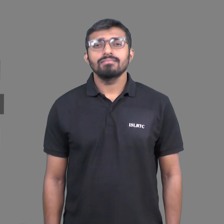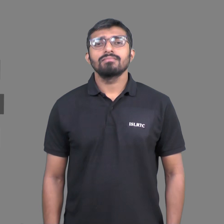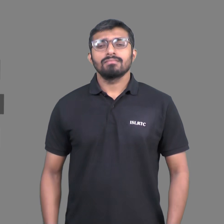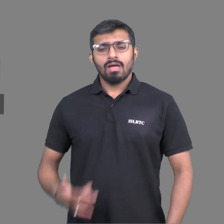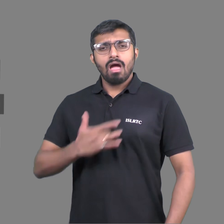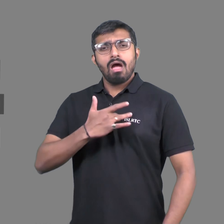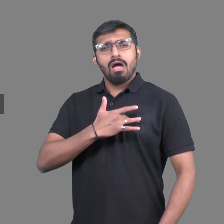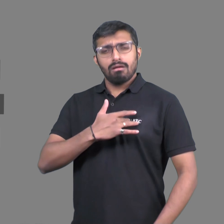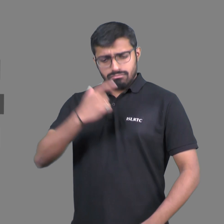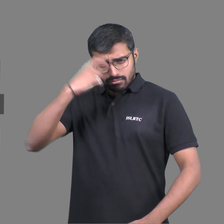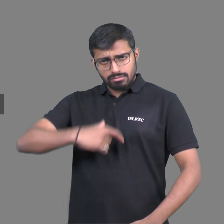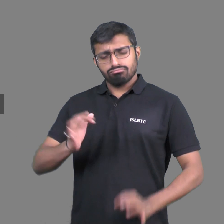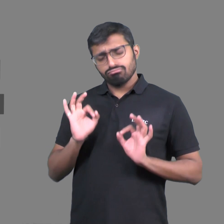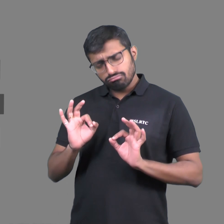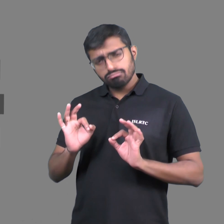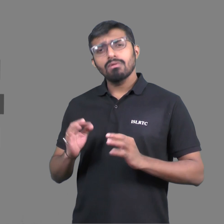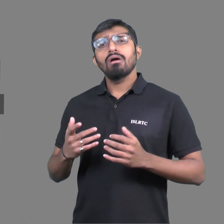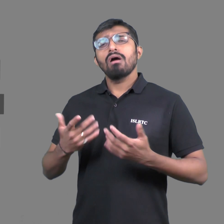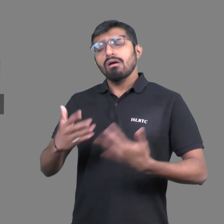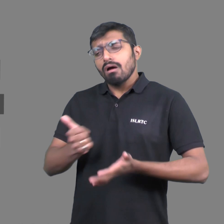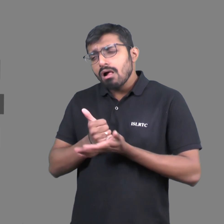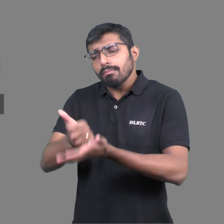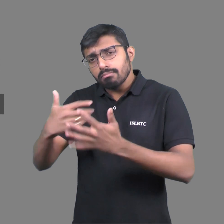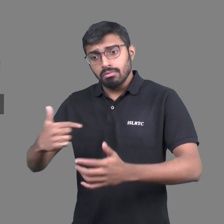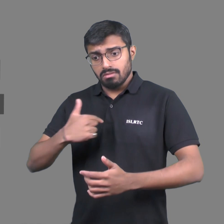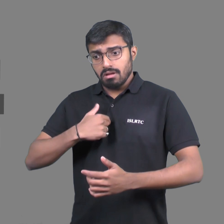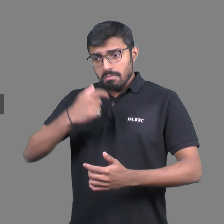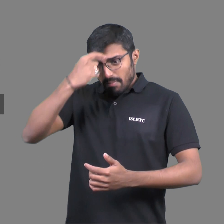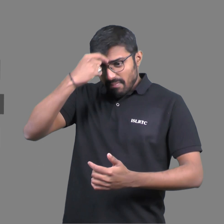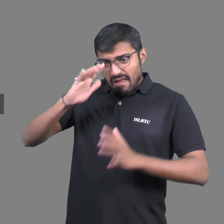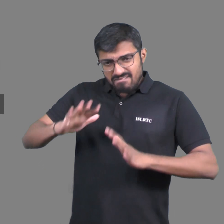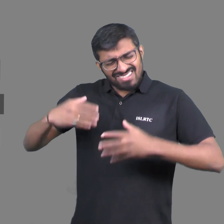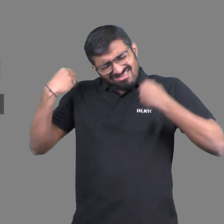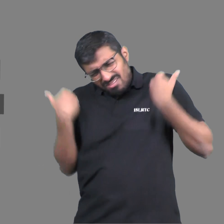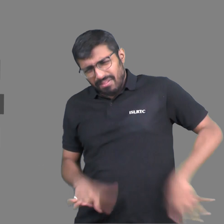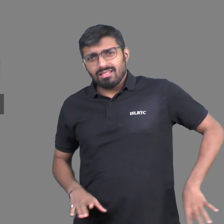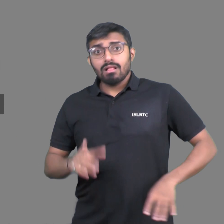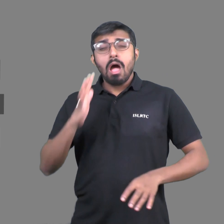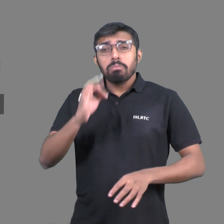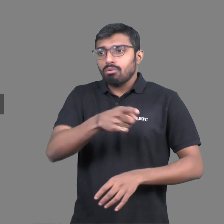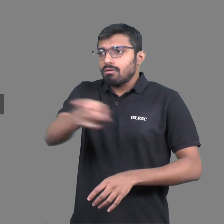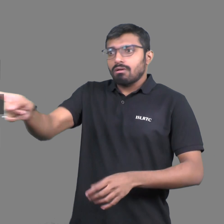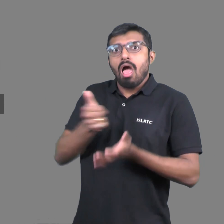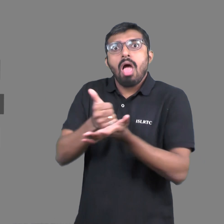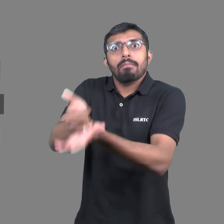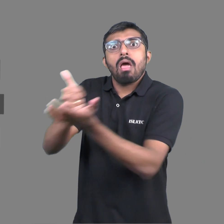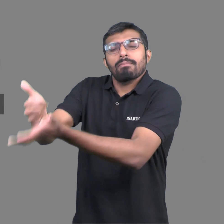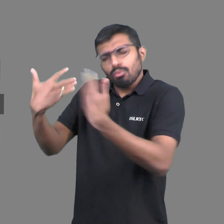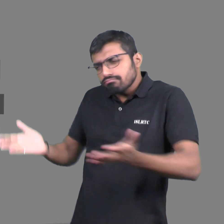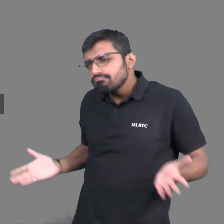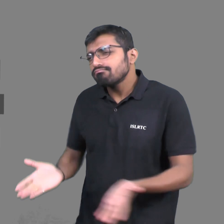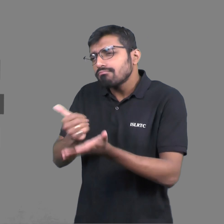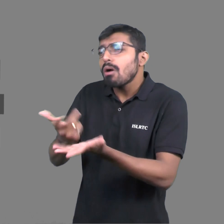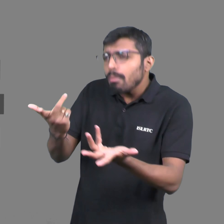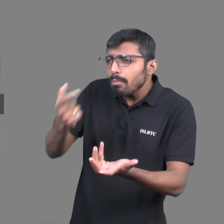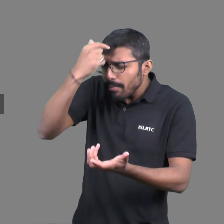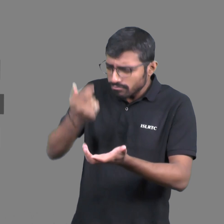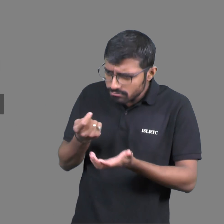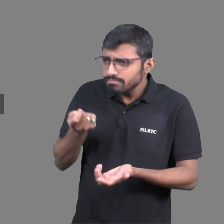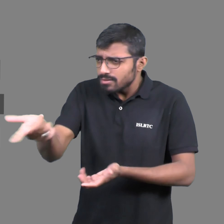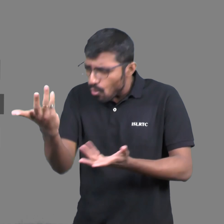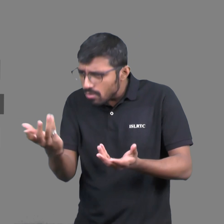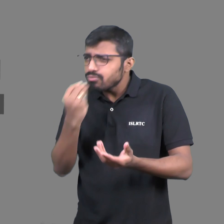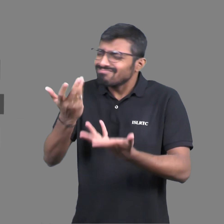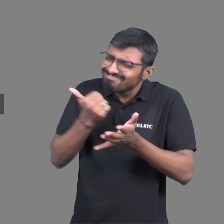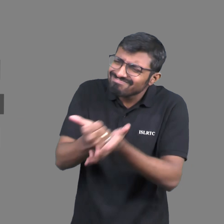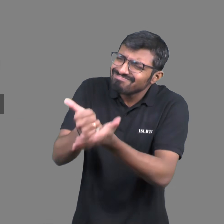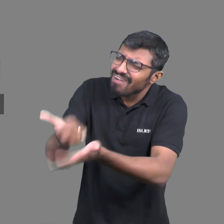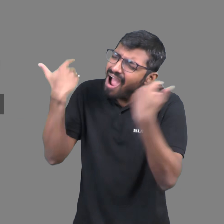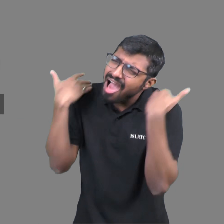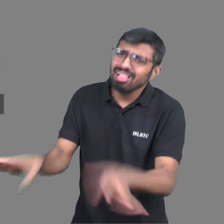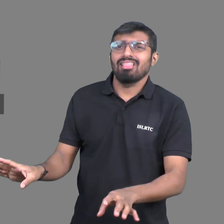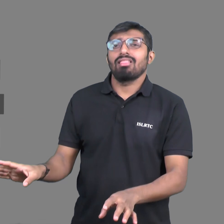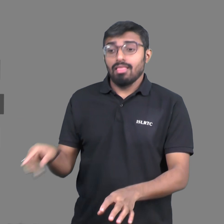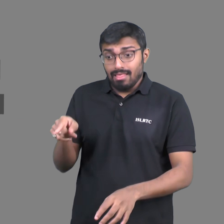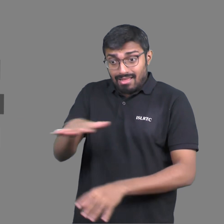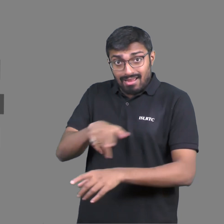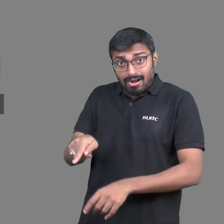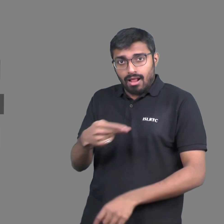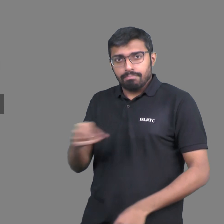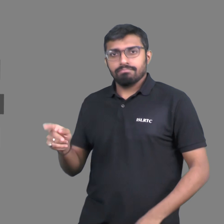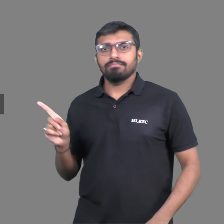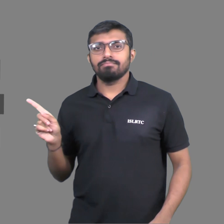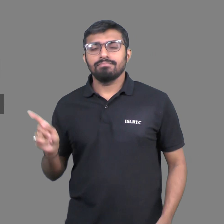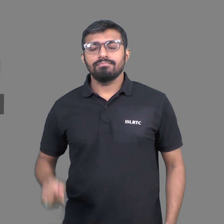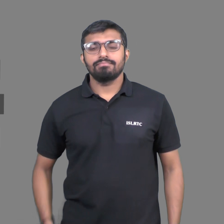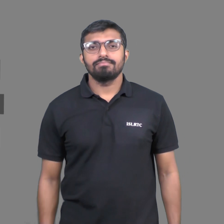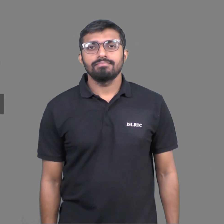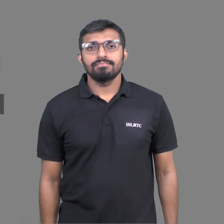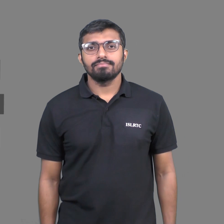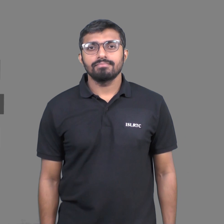Altruism Benevolenc Humanitarism Selflessness